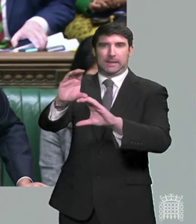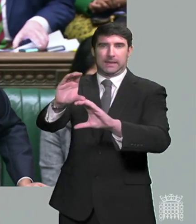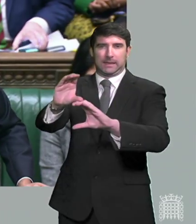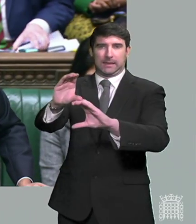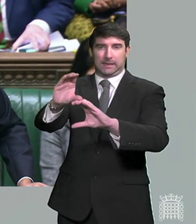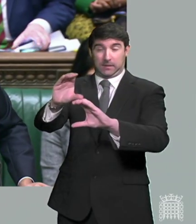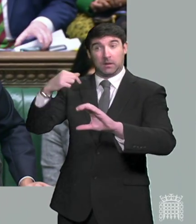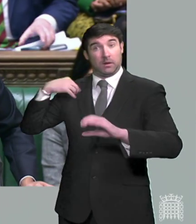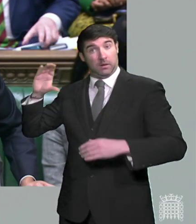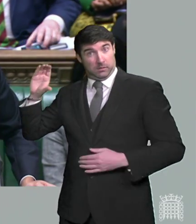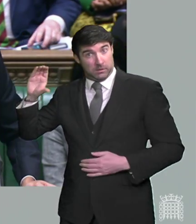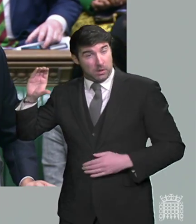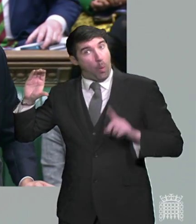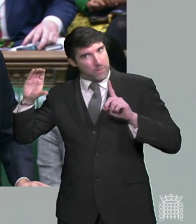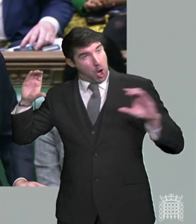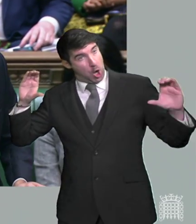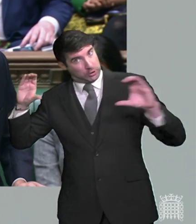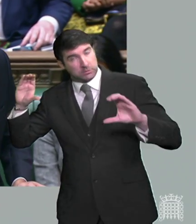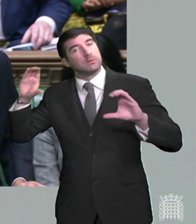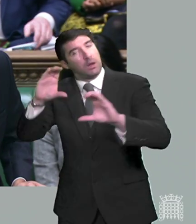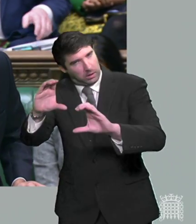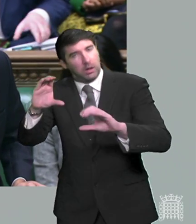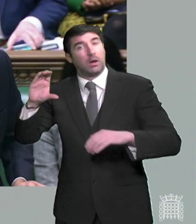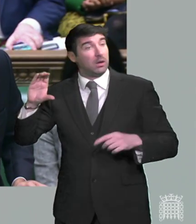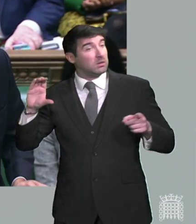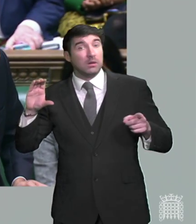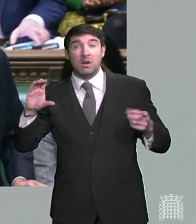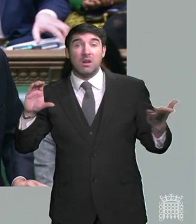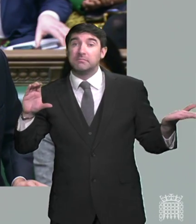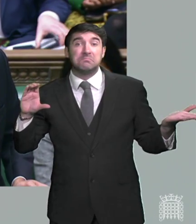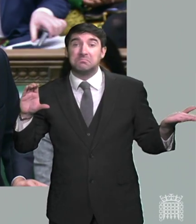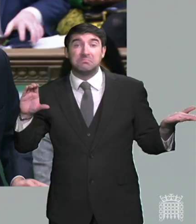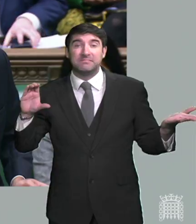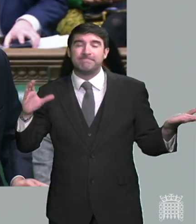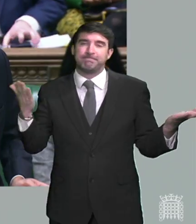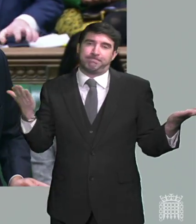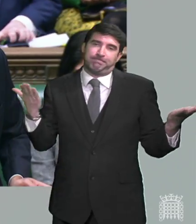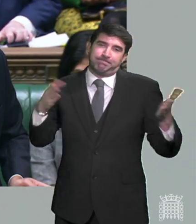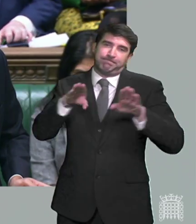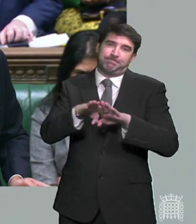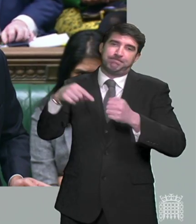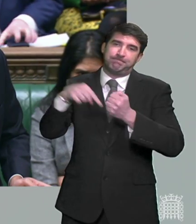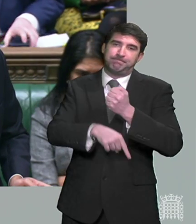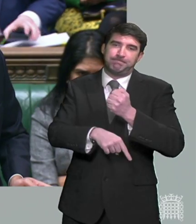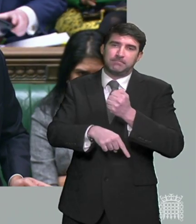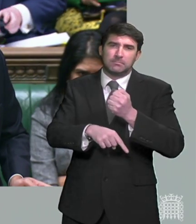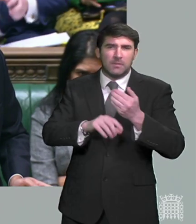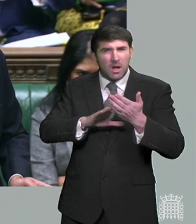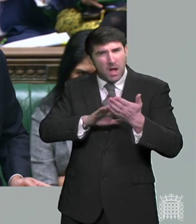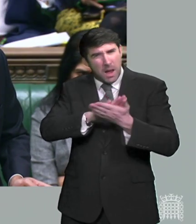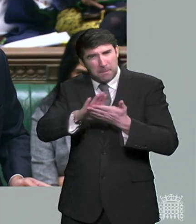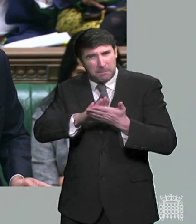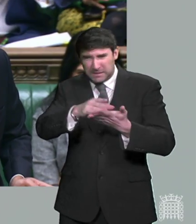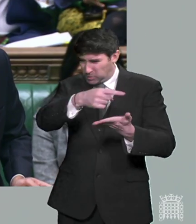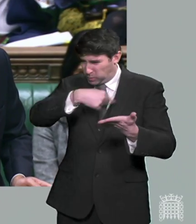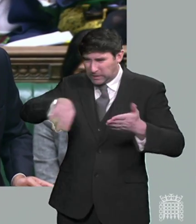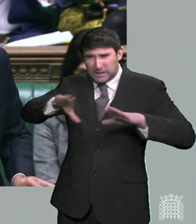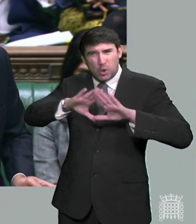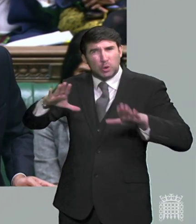Unfortunately, that did not materialise. It is completely wrong to take from that what else is happening in the north-east.